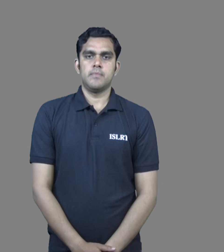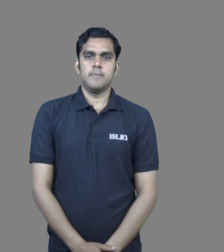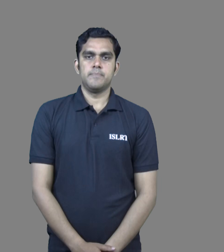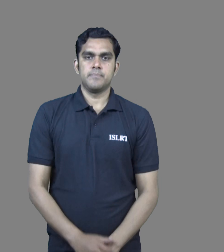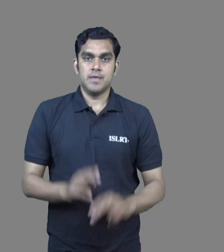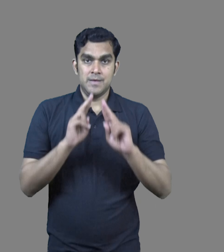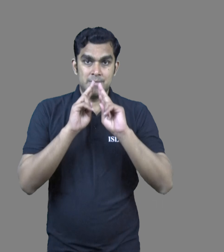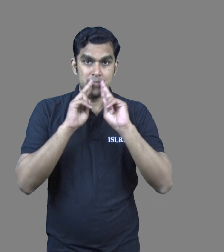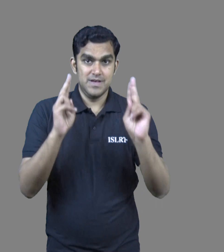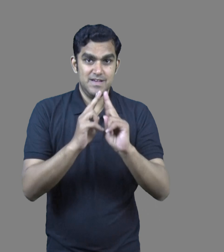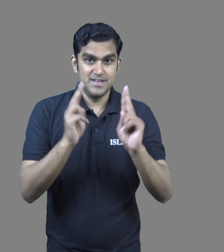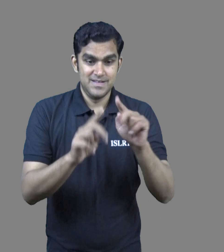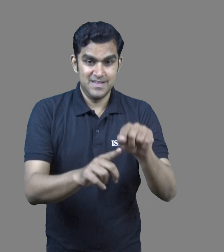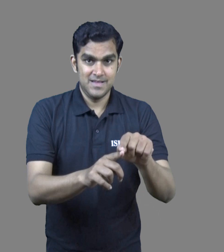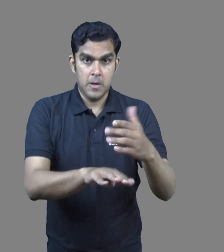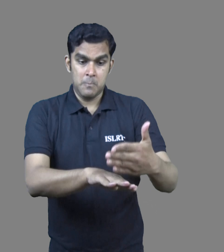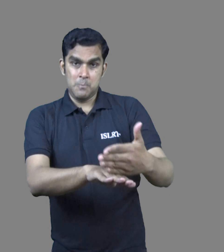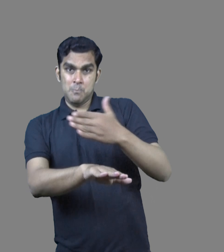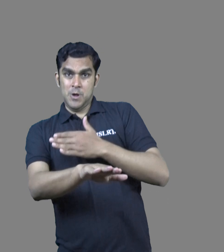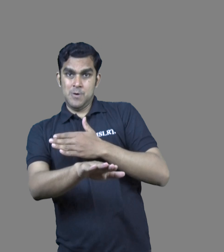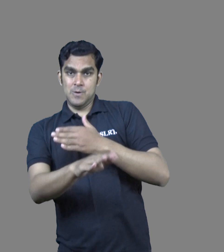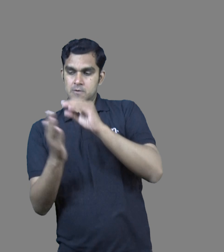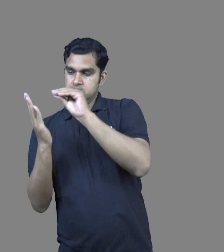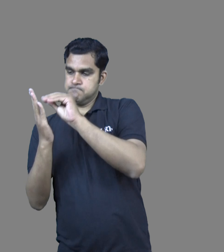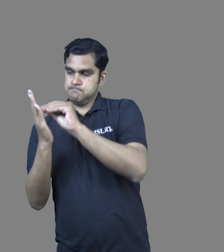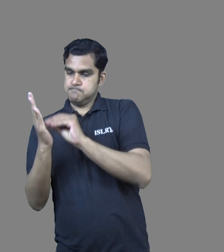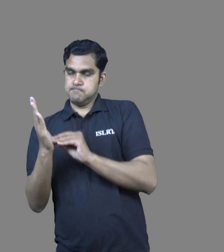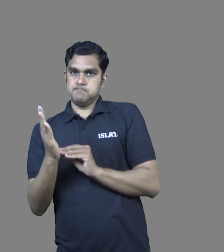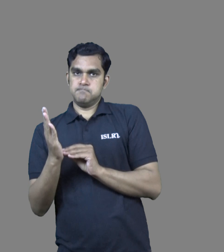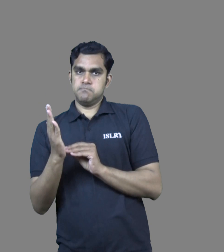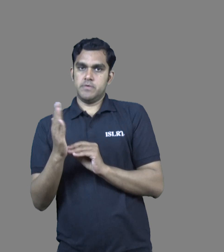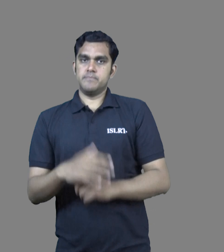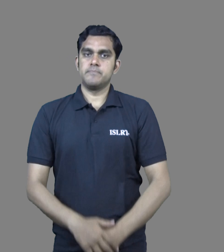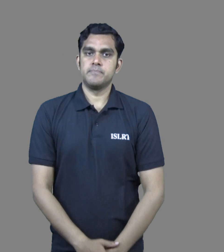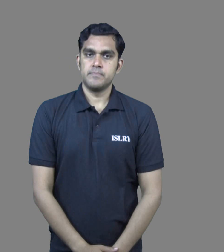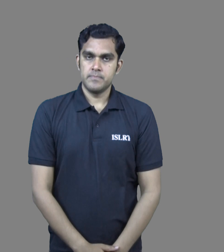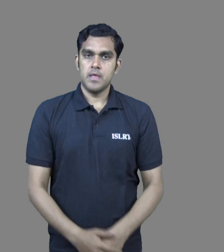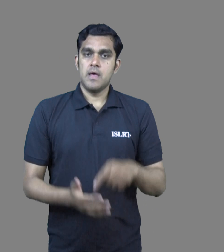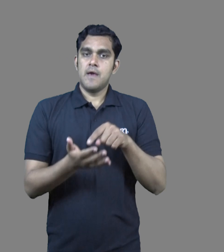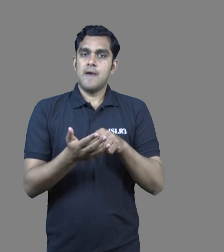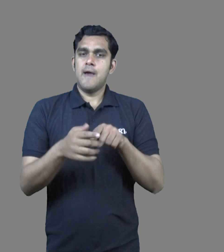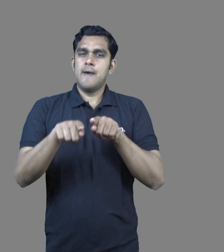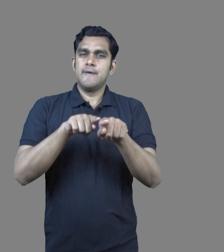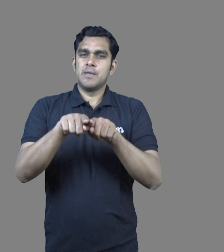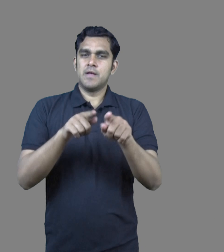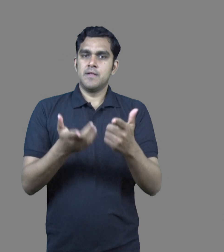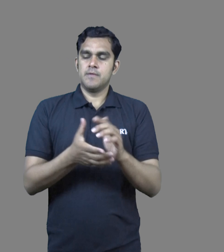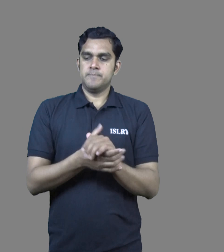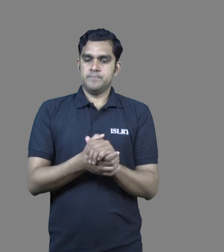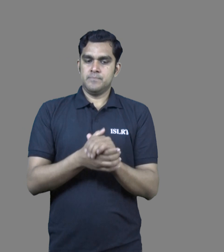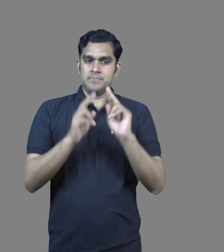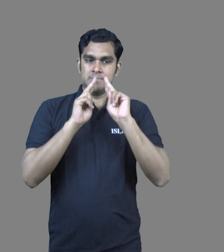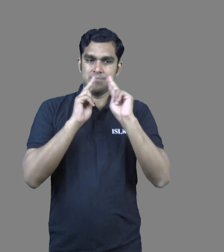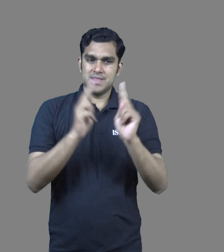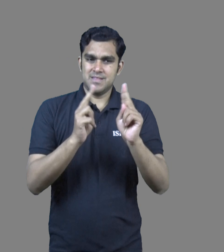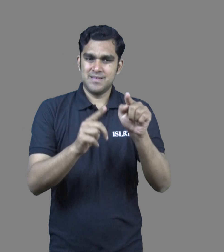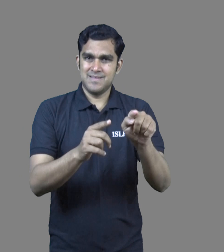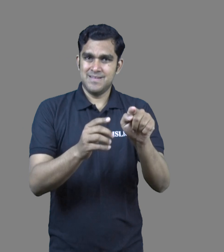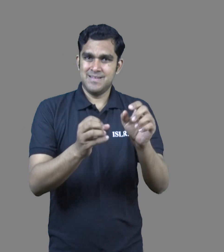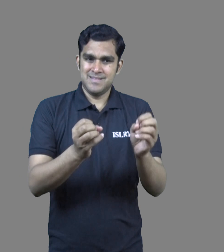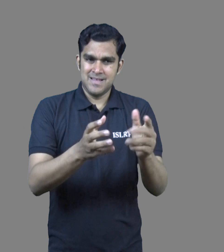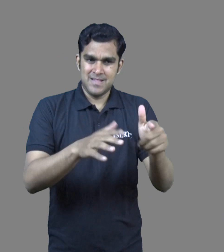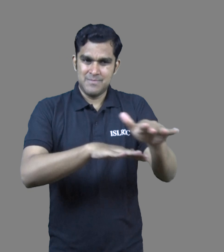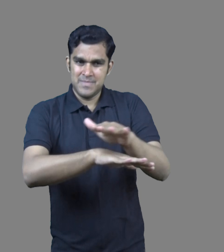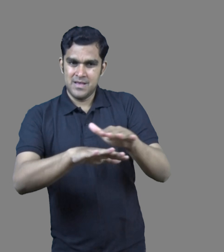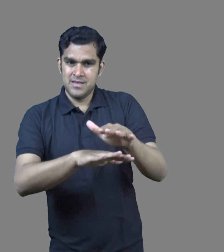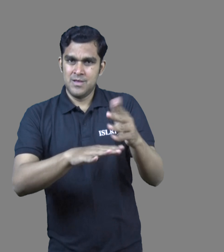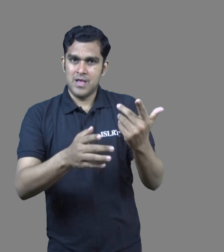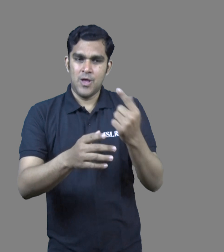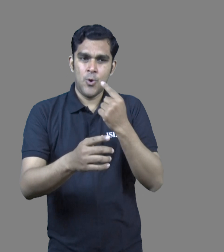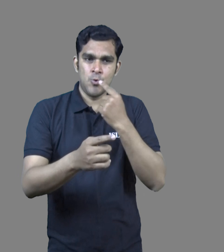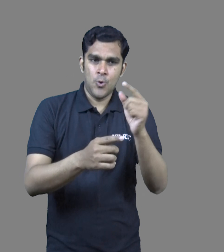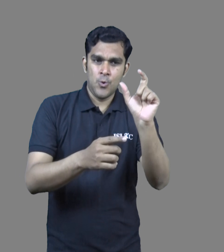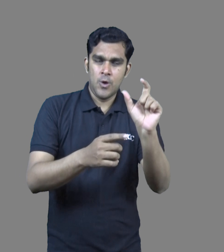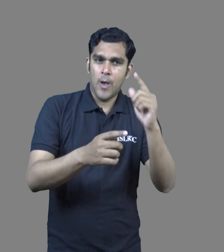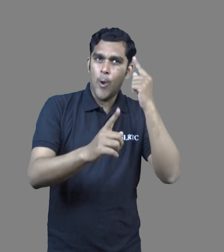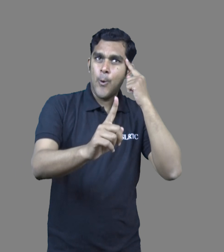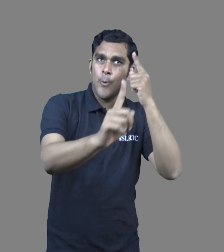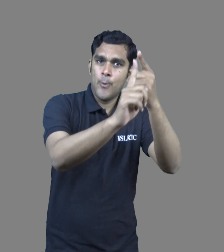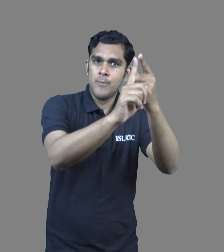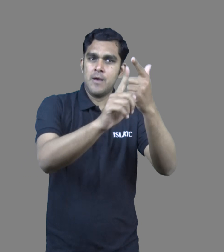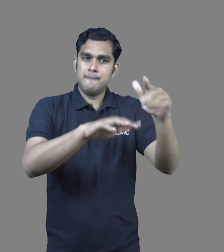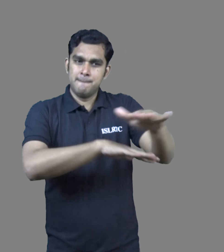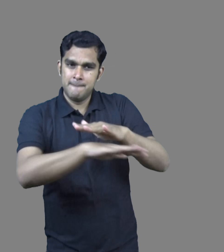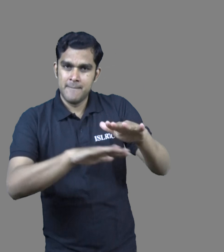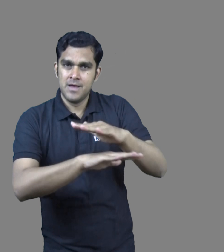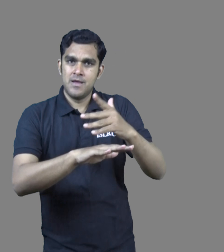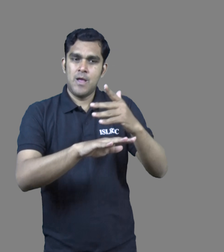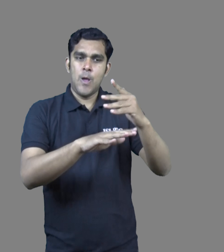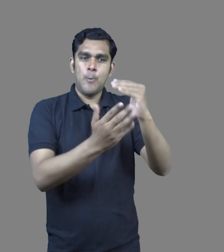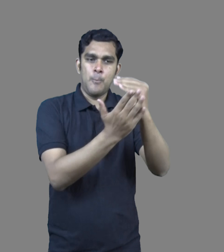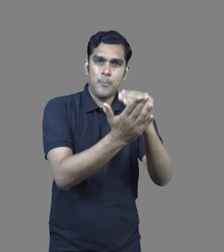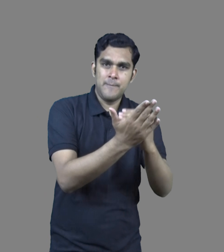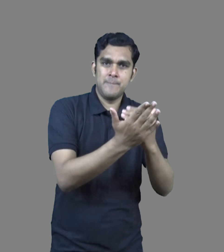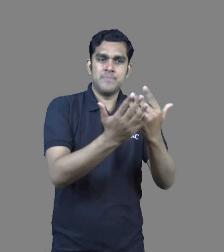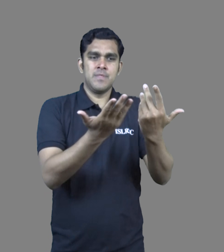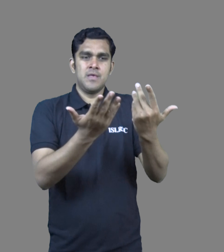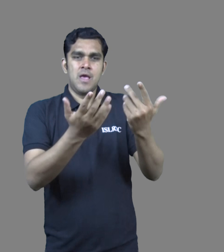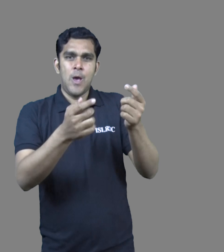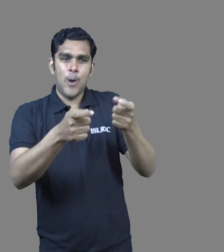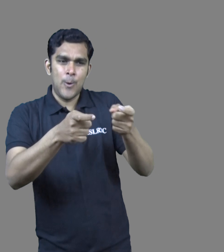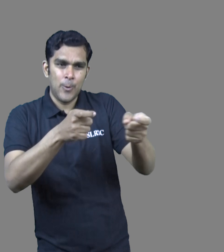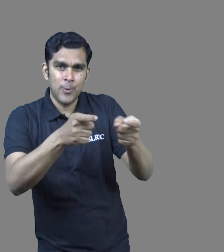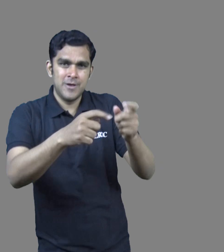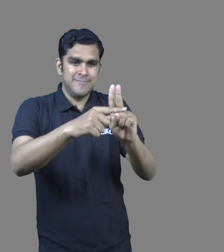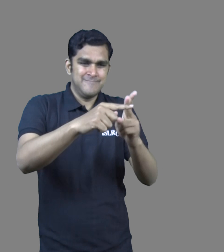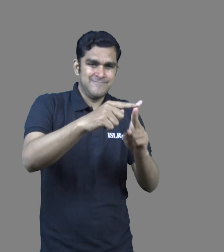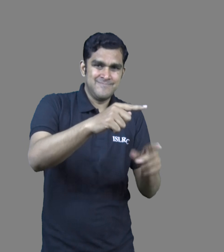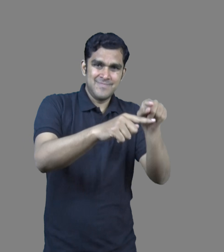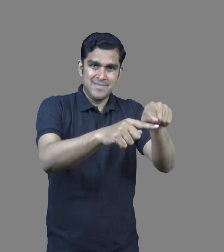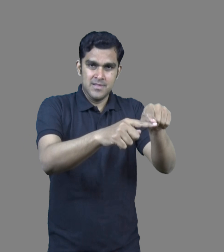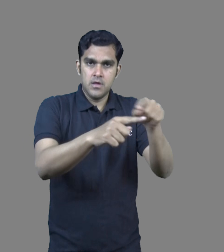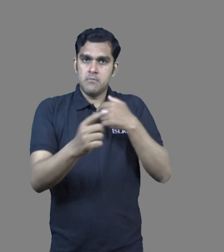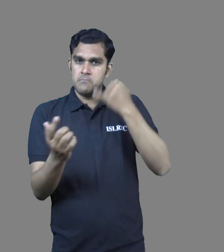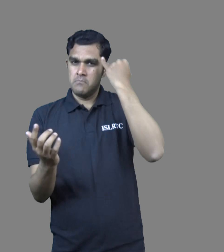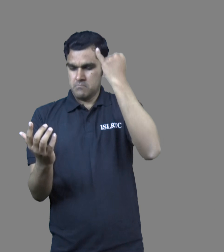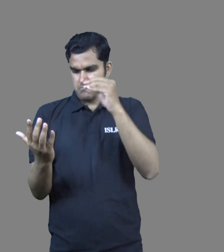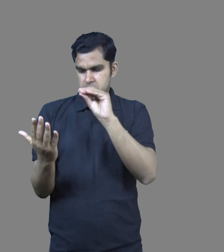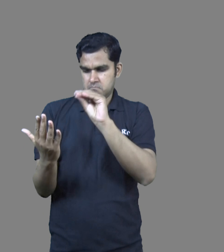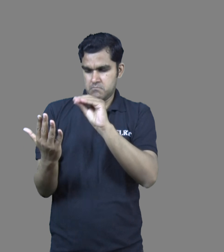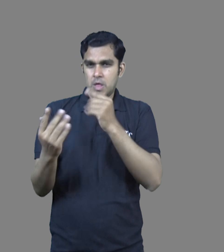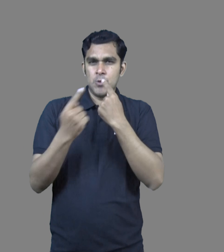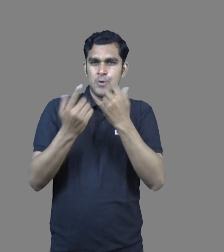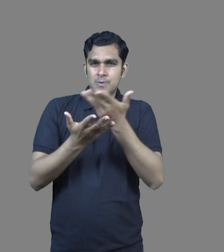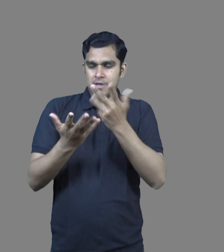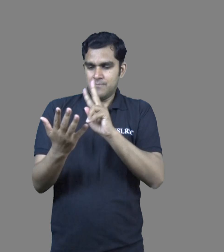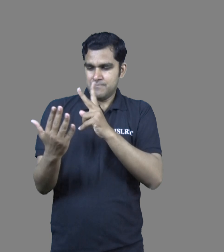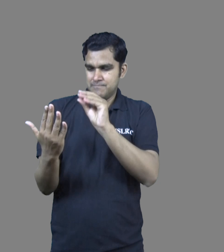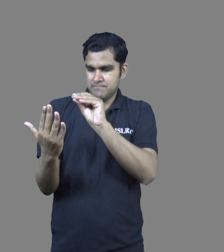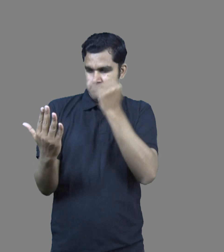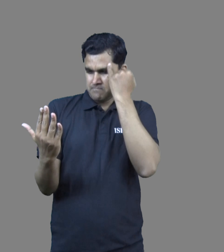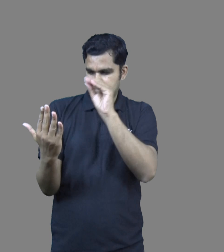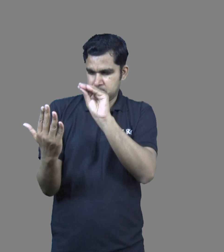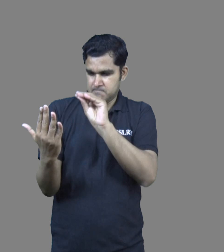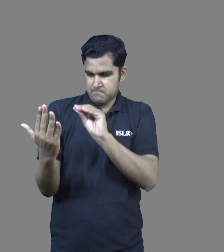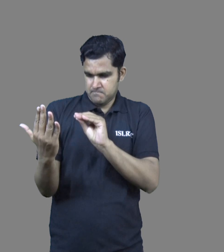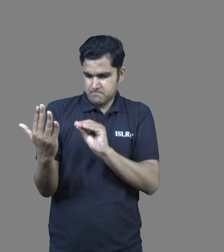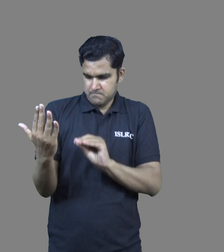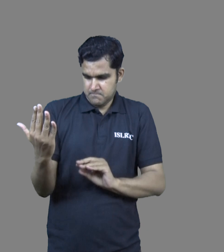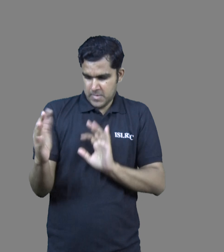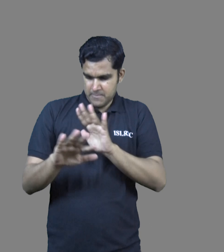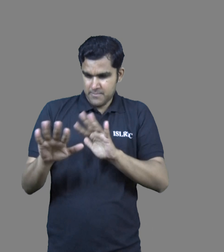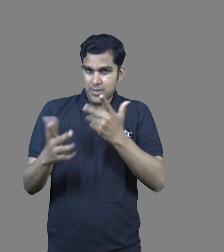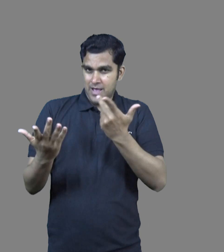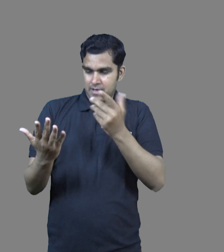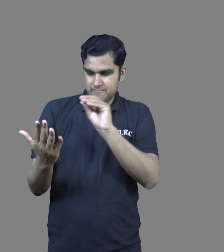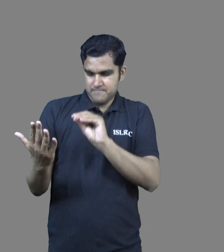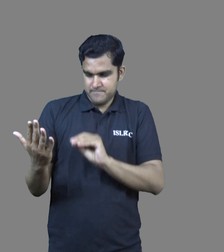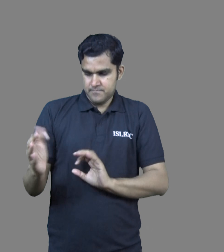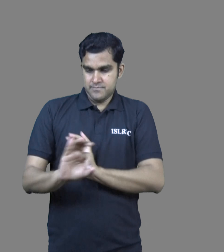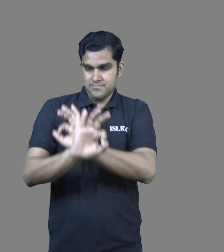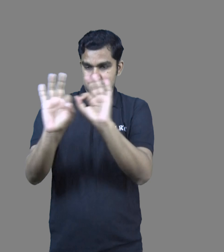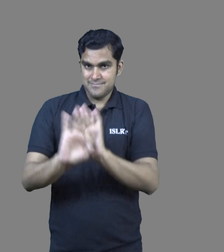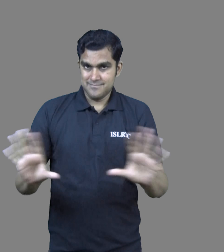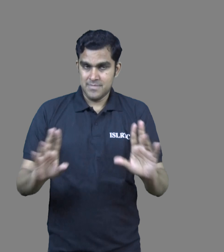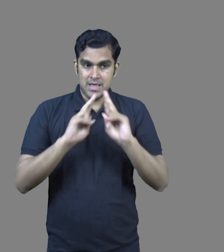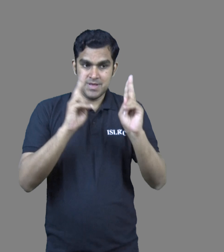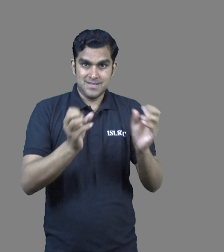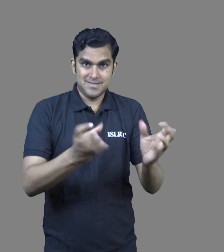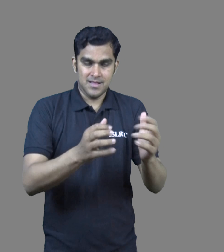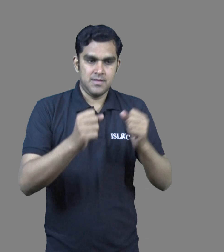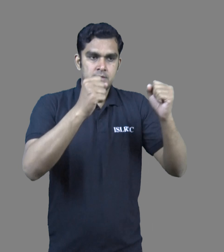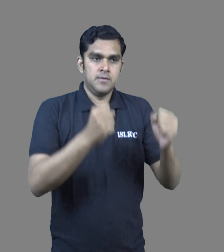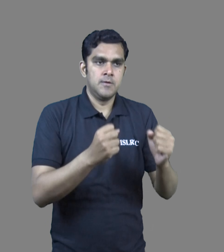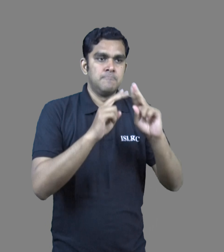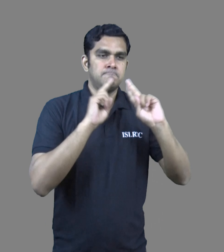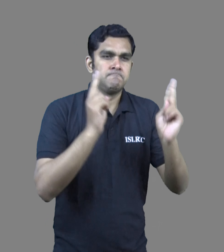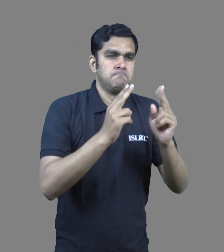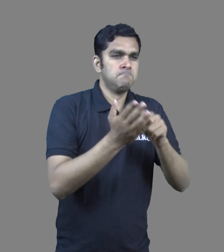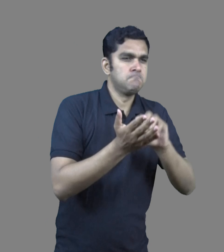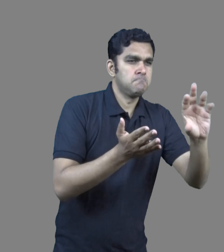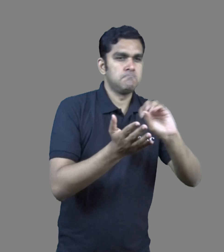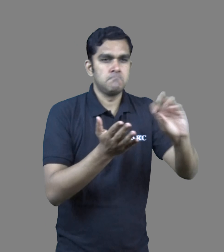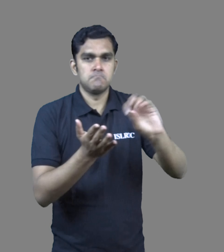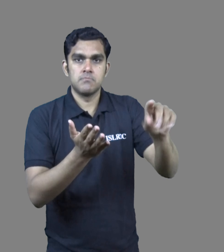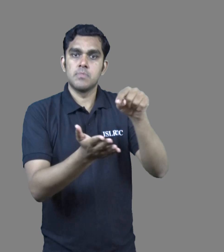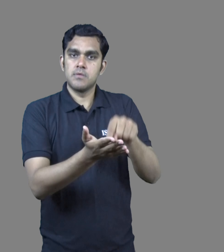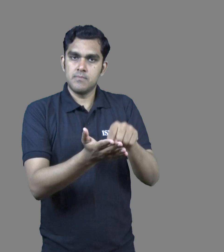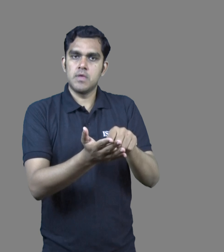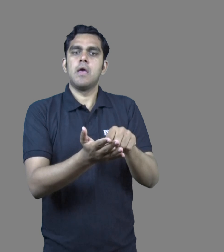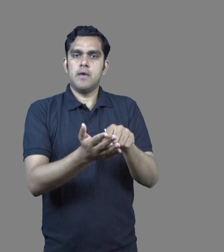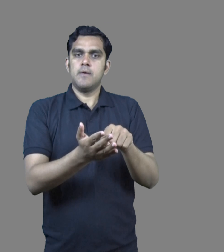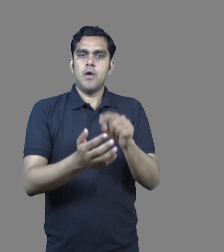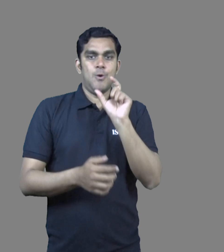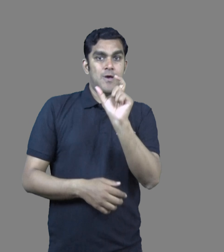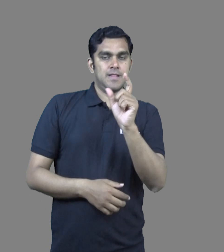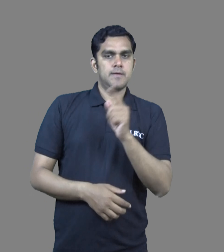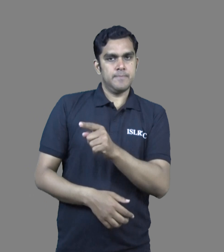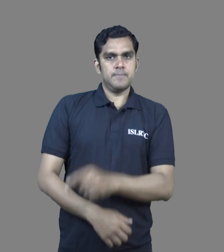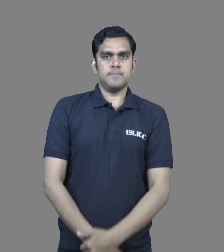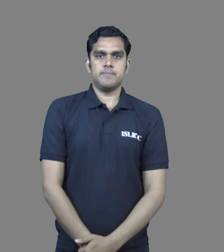Agenda